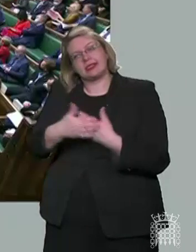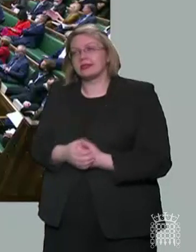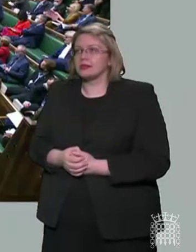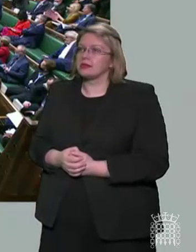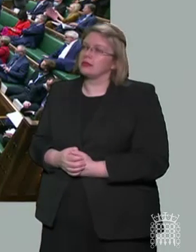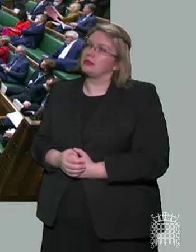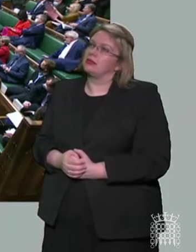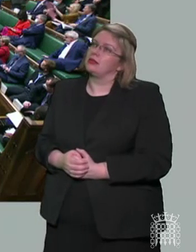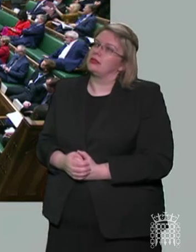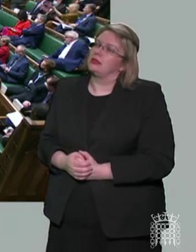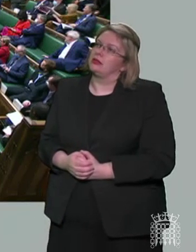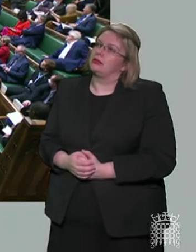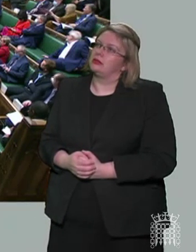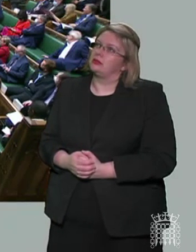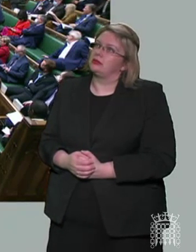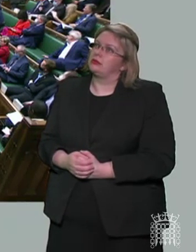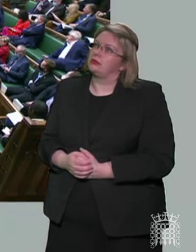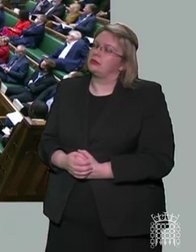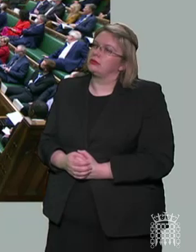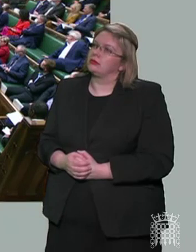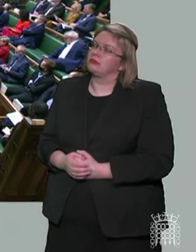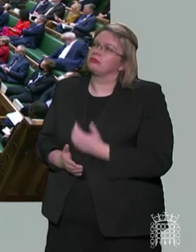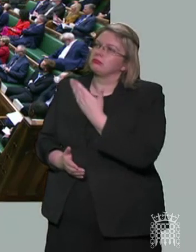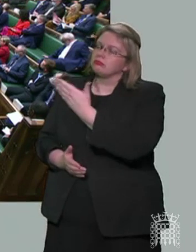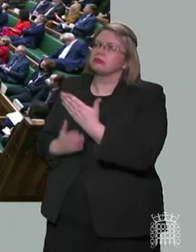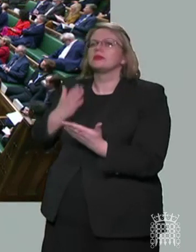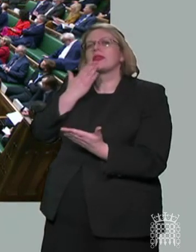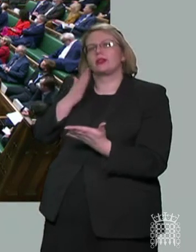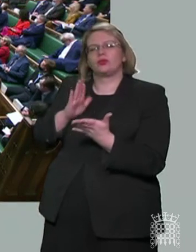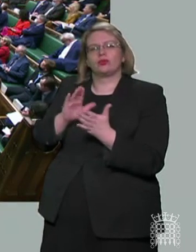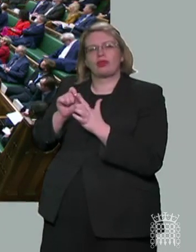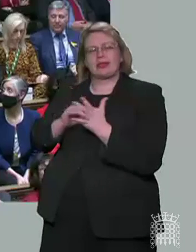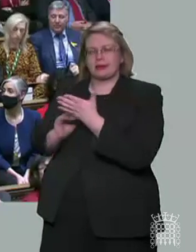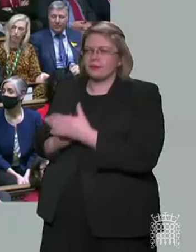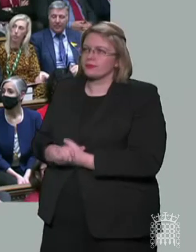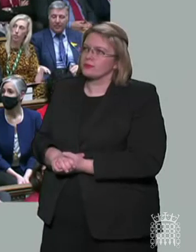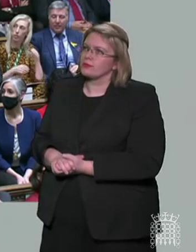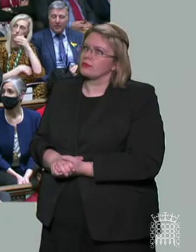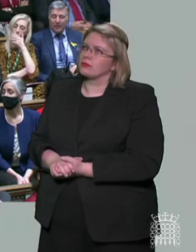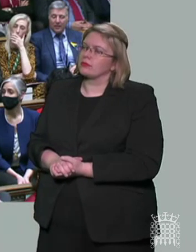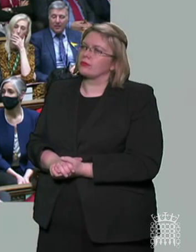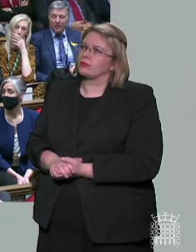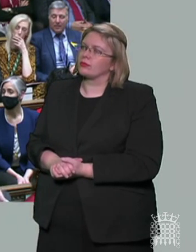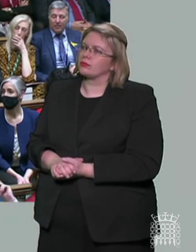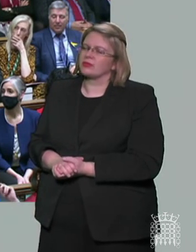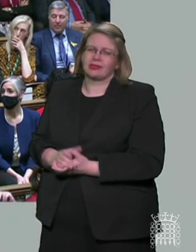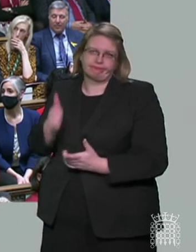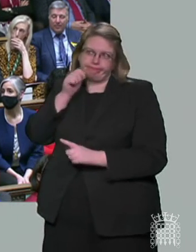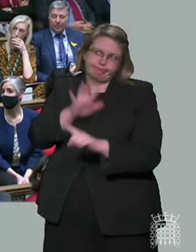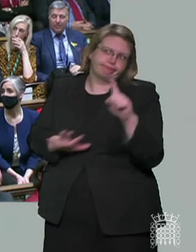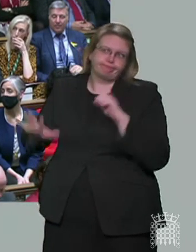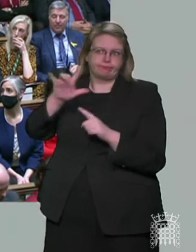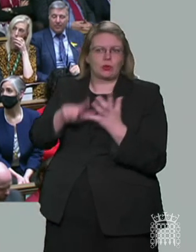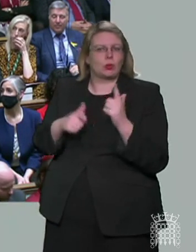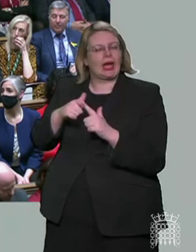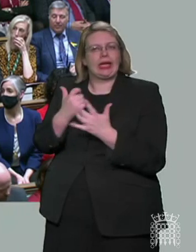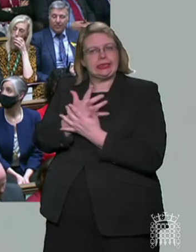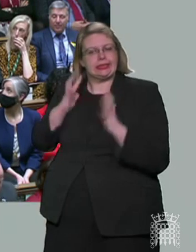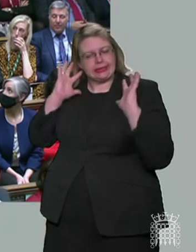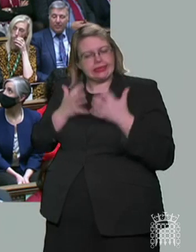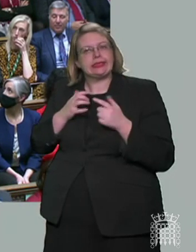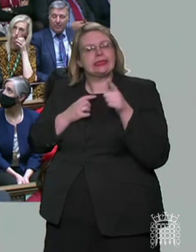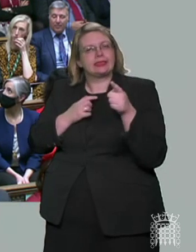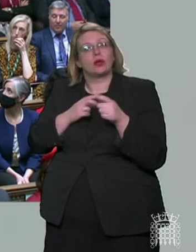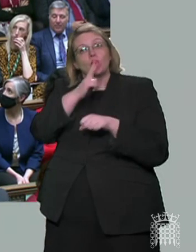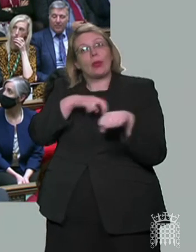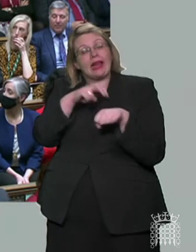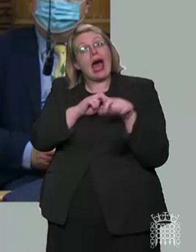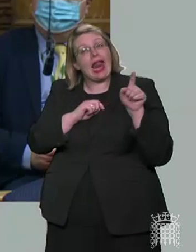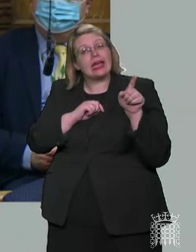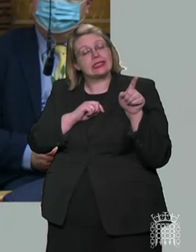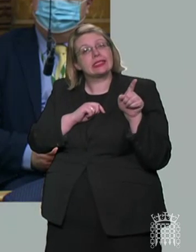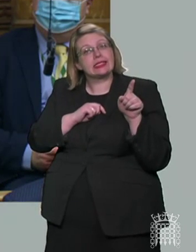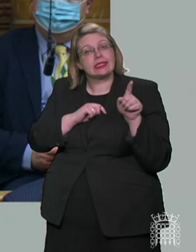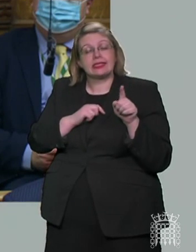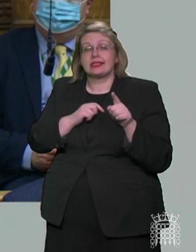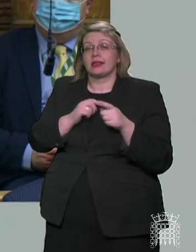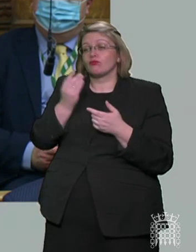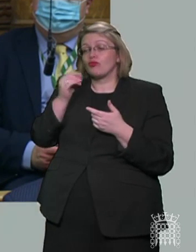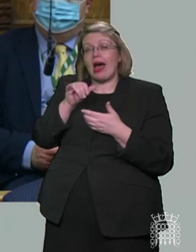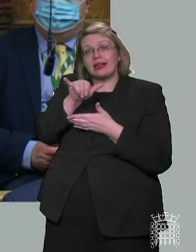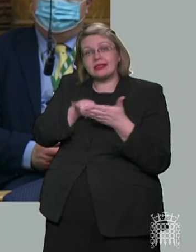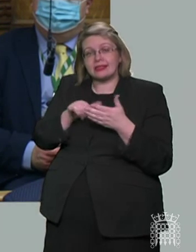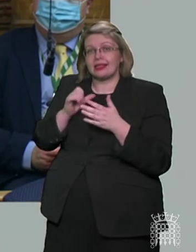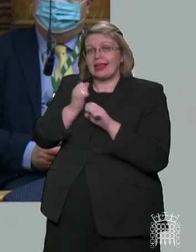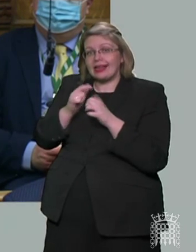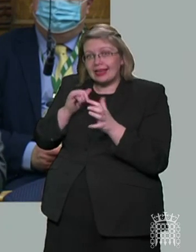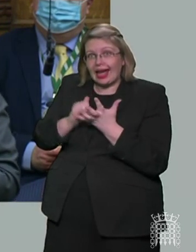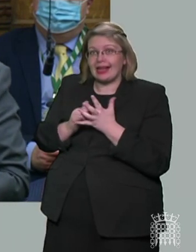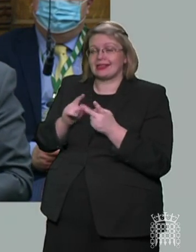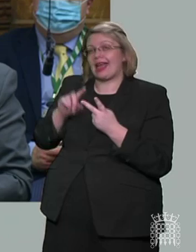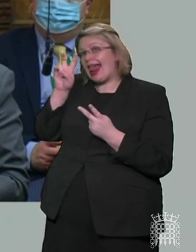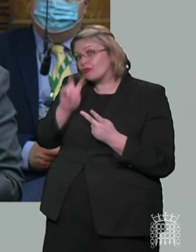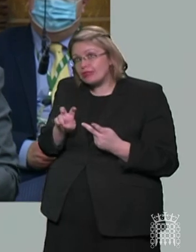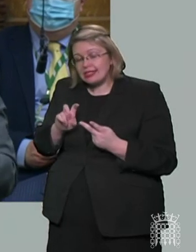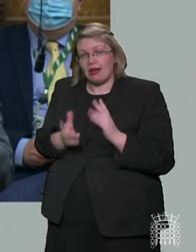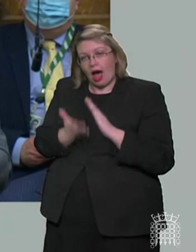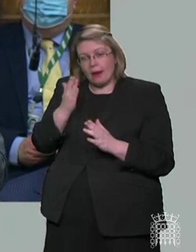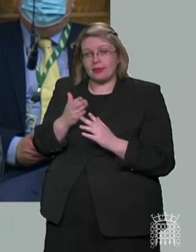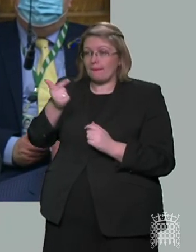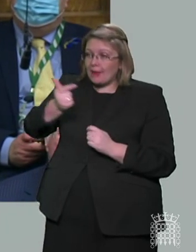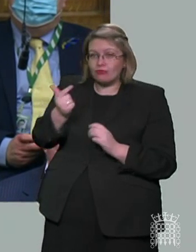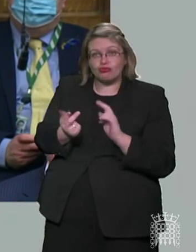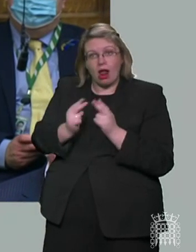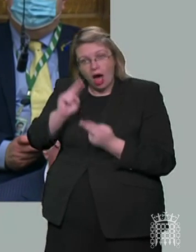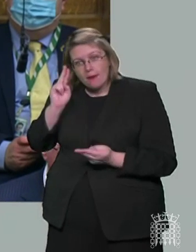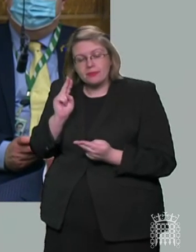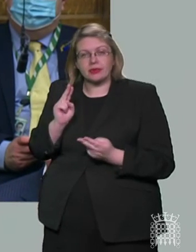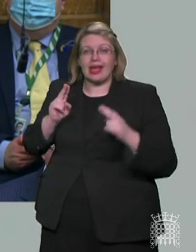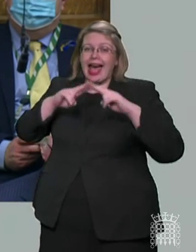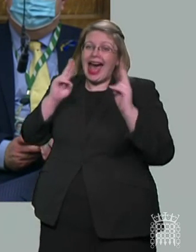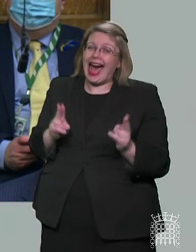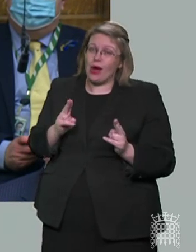Sir Jeffrey M. Donaldson The Prime Minister will be acutely aware of the pressures facing households across the United Kingdom, including in Northern Ireland, with the rapid increase in the cost of heating homes and running a motor vehicle.